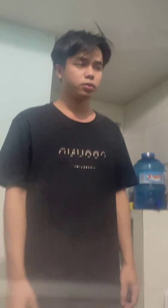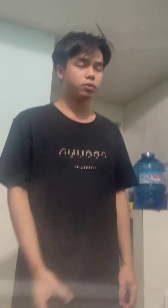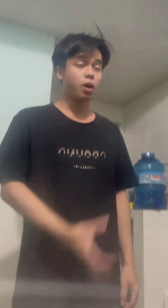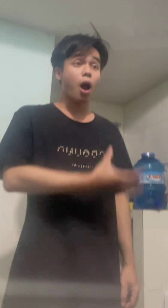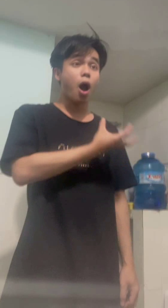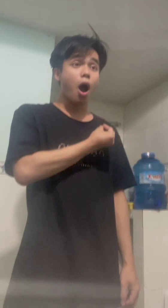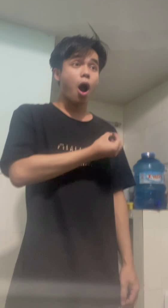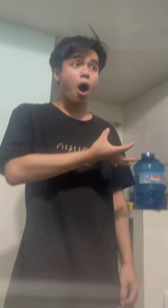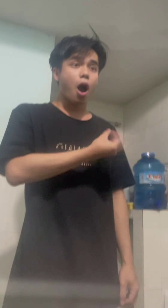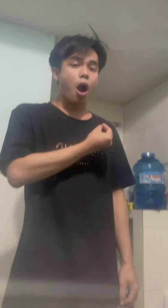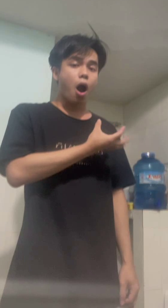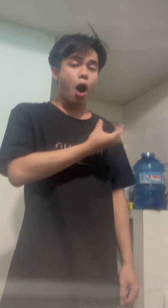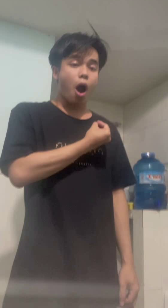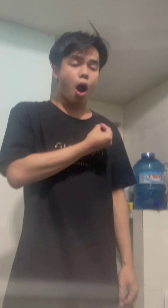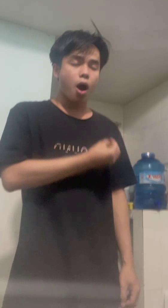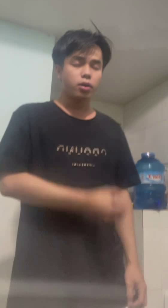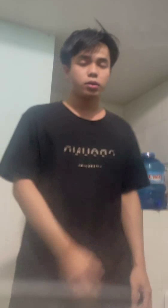lo so